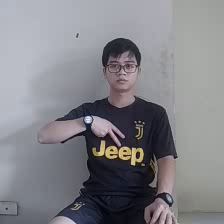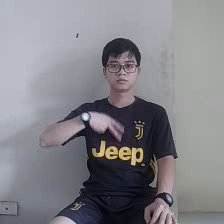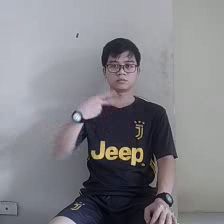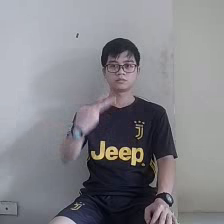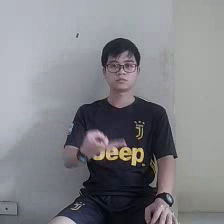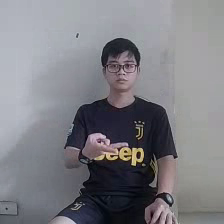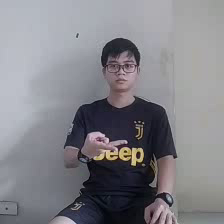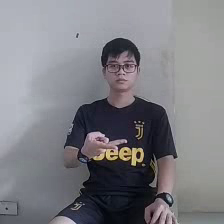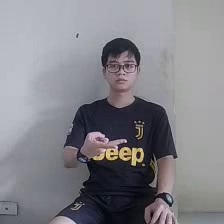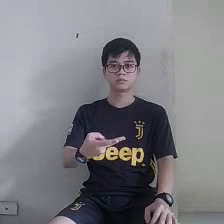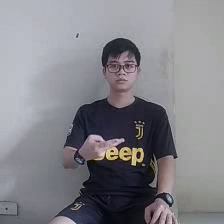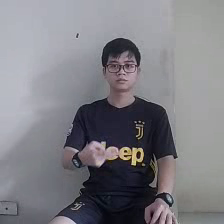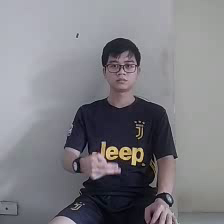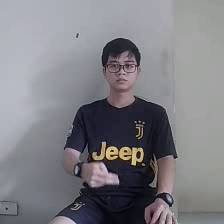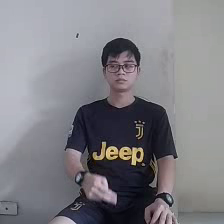Hy sinh